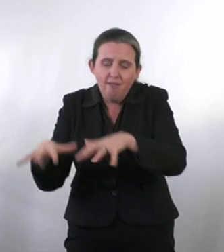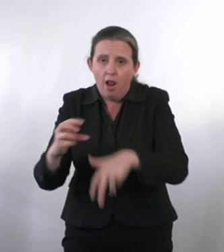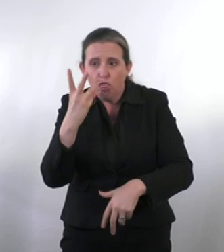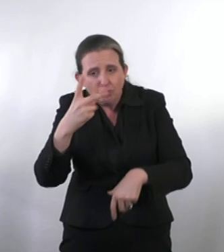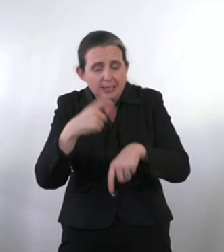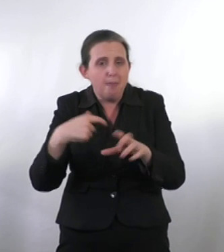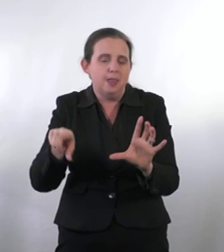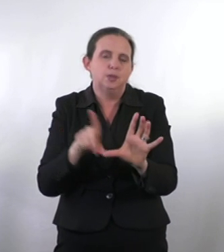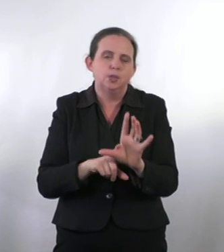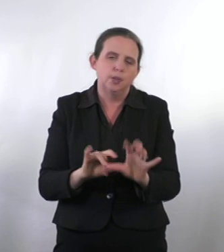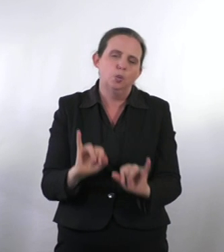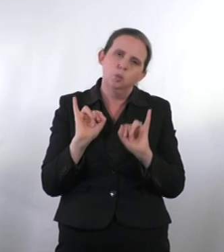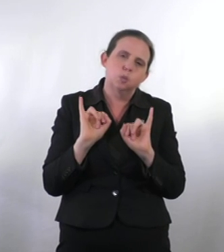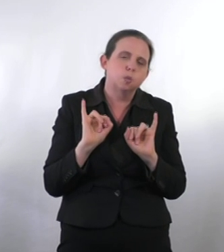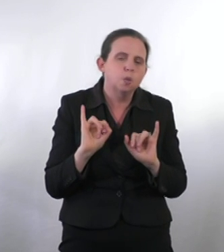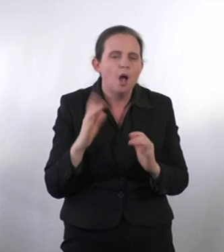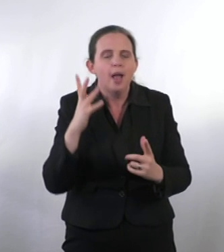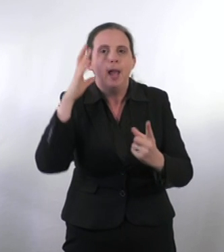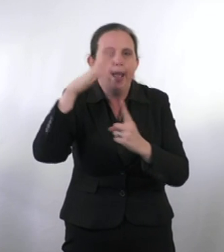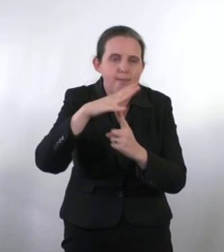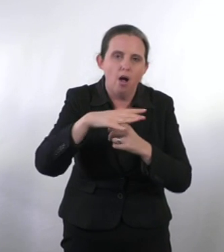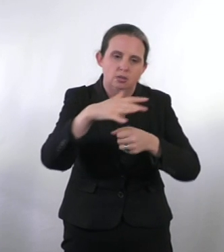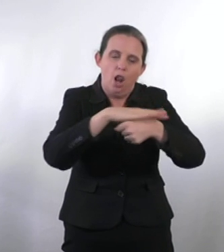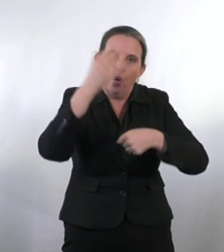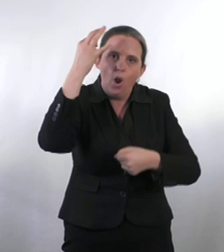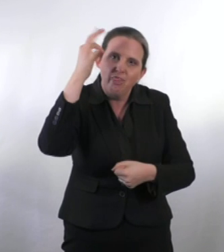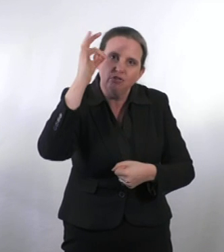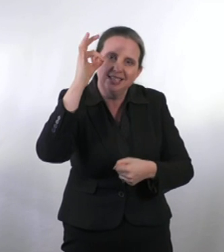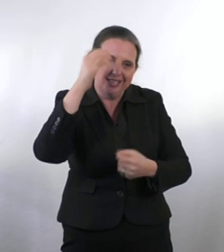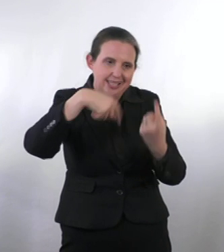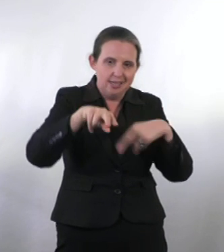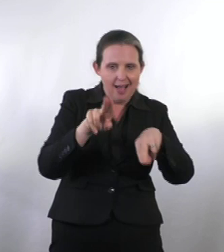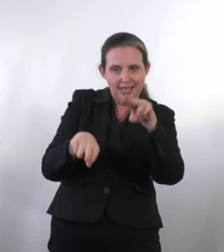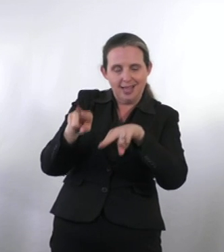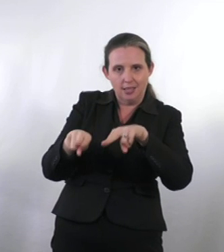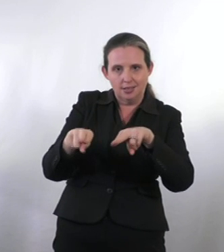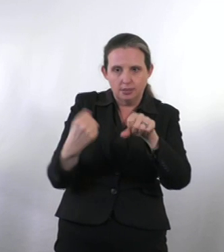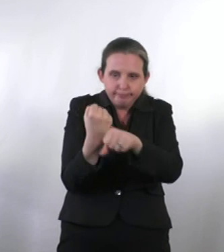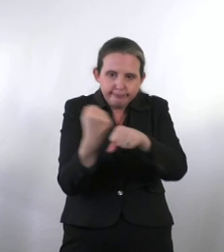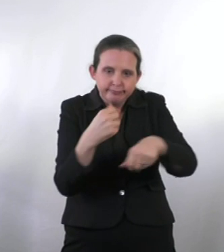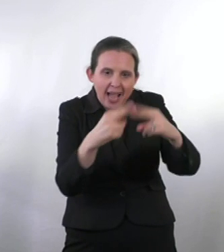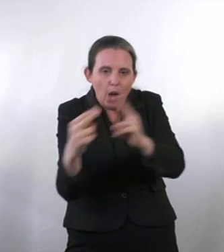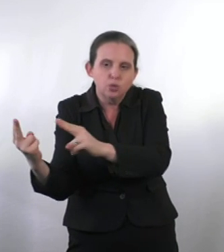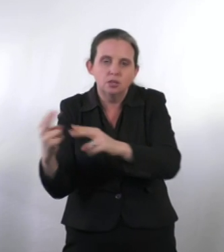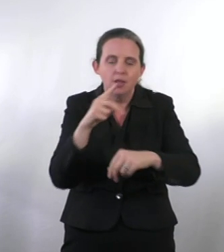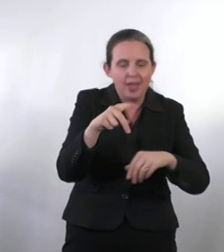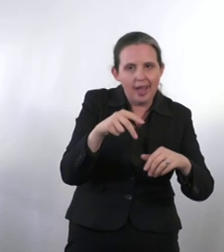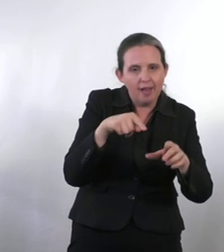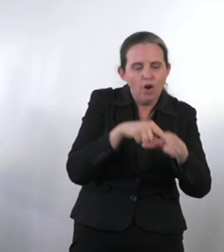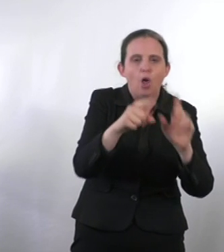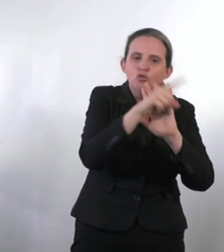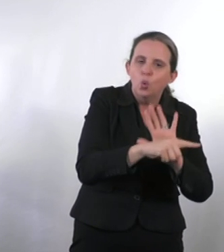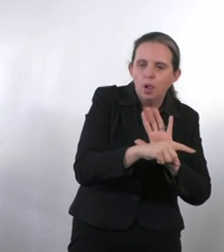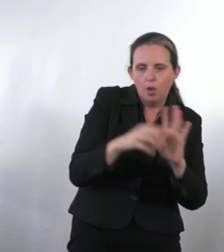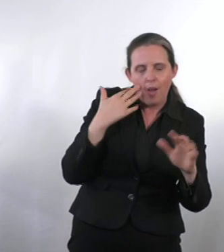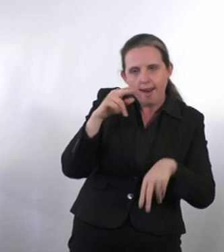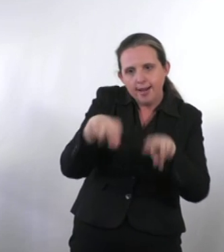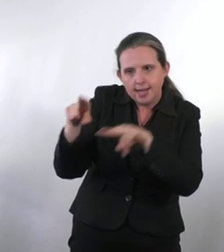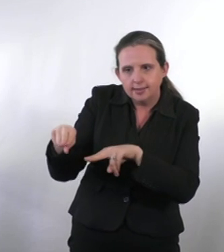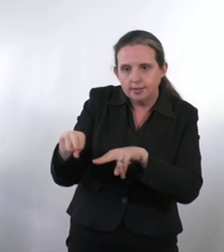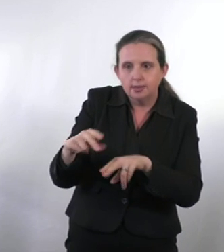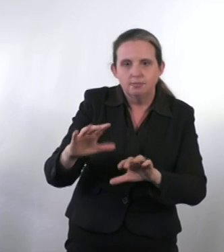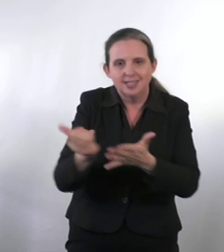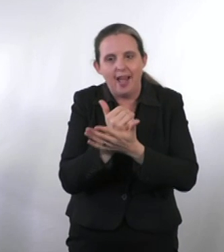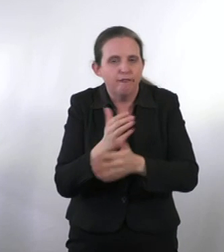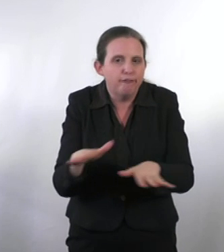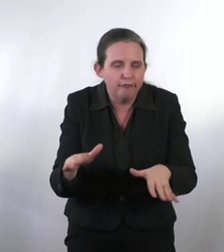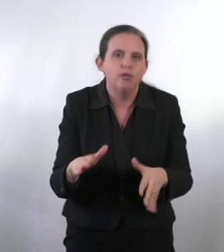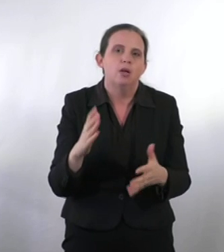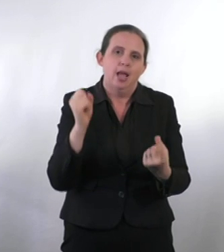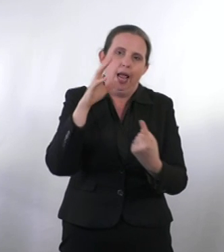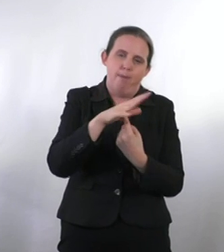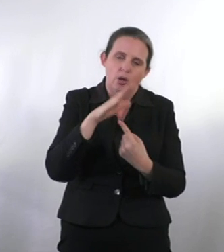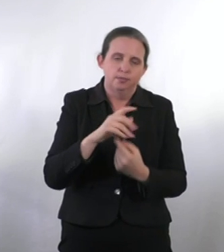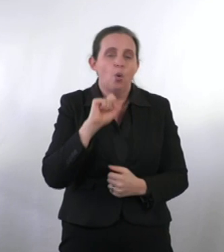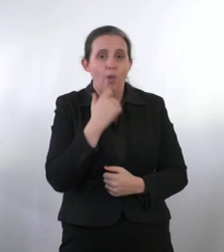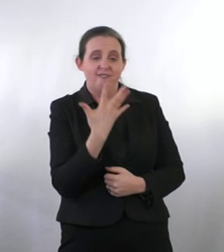It is very important that local authorities follow the rules in making their planning decisions, as I am sure he would agree, and we are making a huge investment—£5.